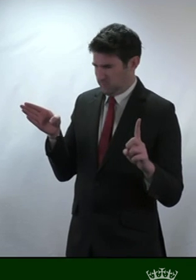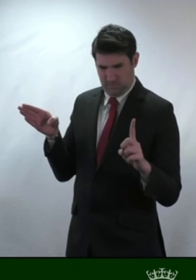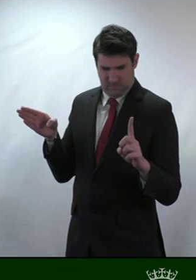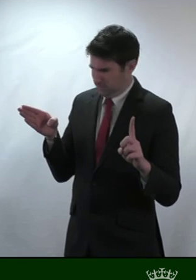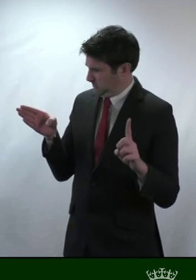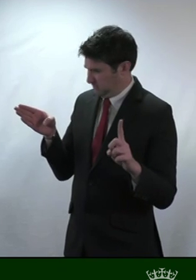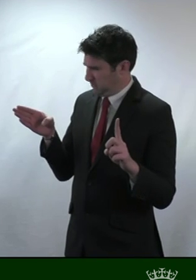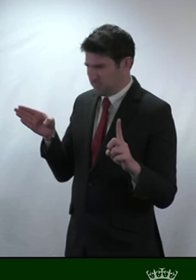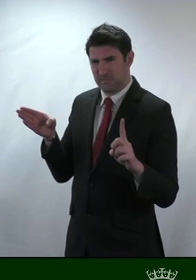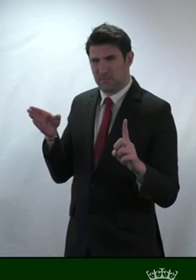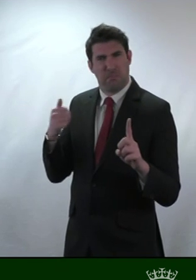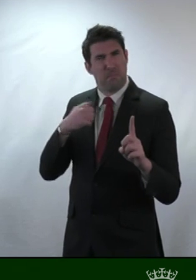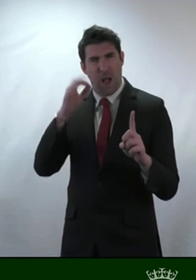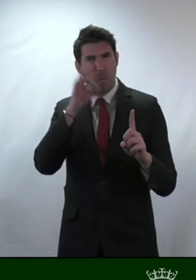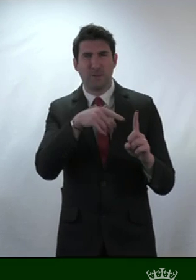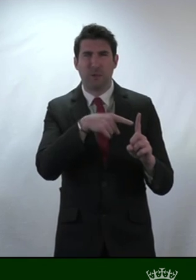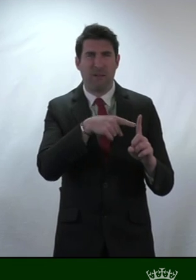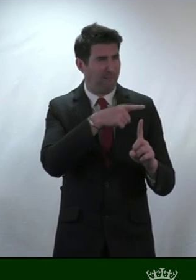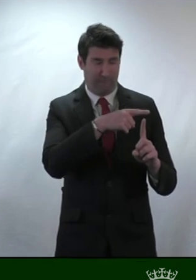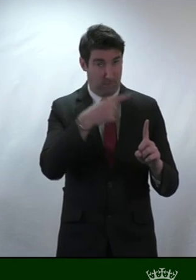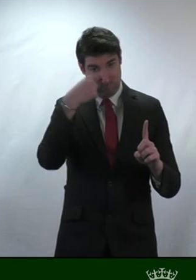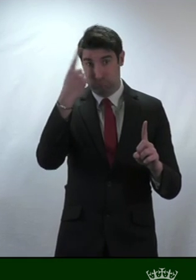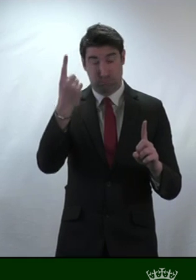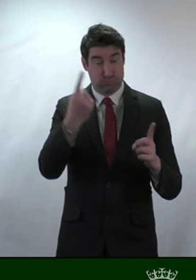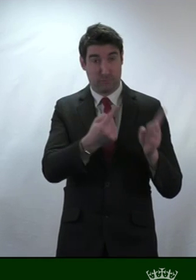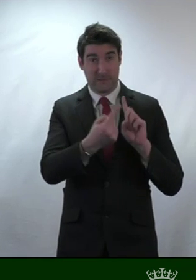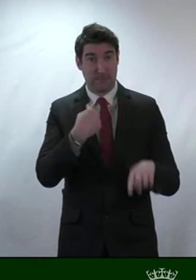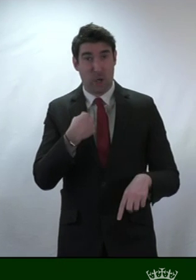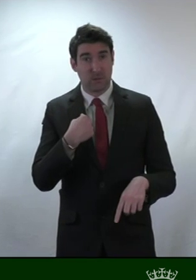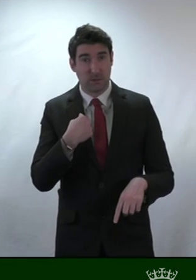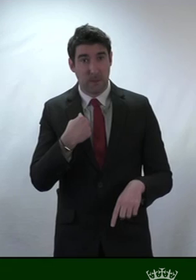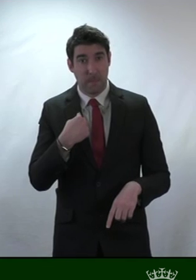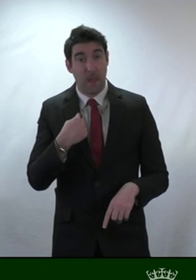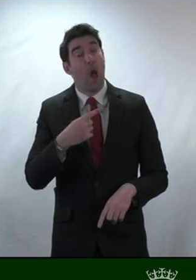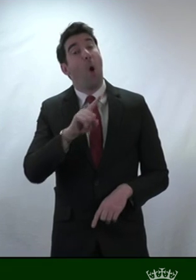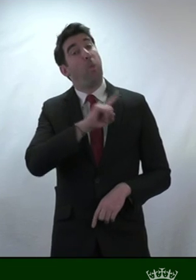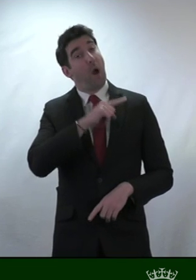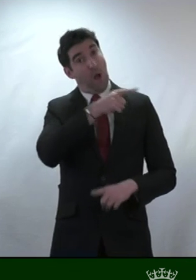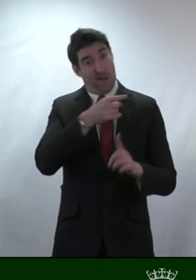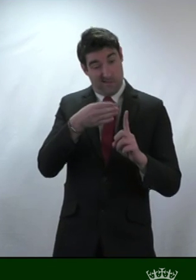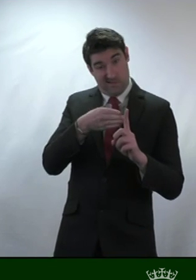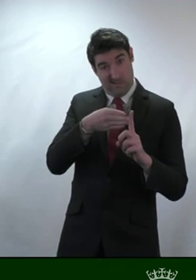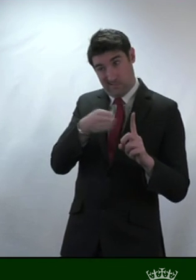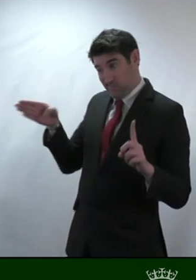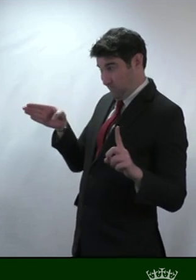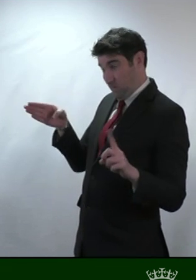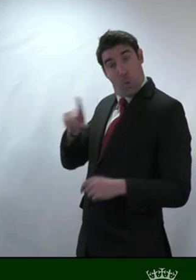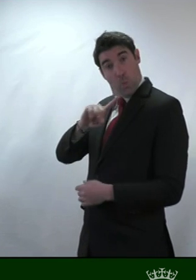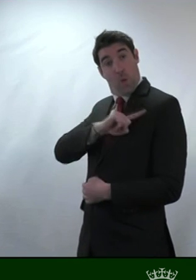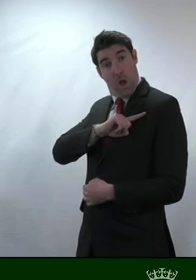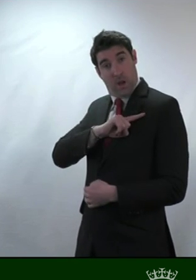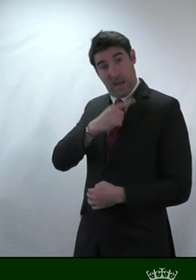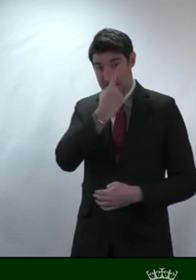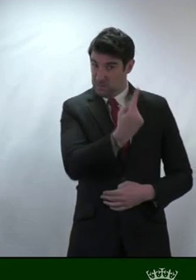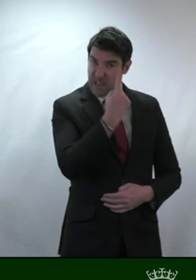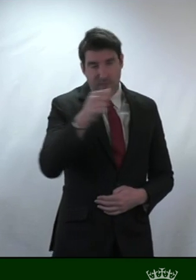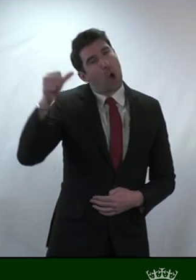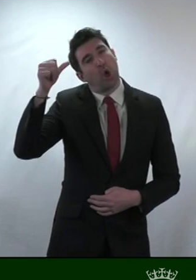He knows that the United Kingdom is poorer and worse off as a result of the extreme Tory Brexit, and the costs continue to soar.